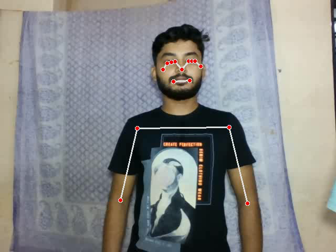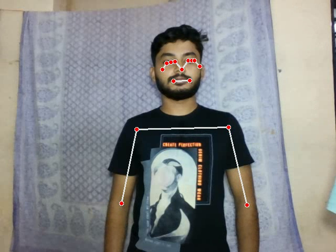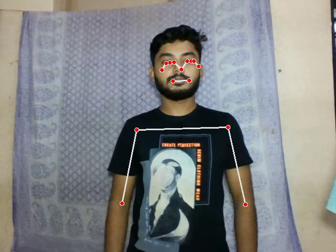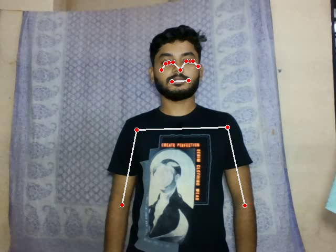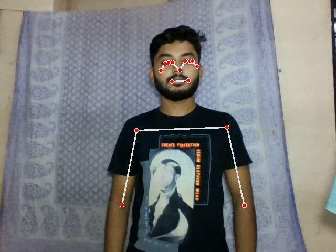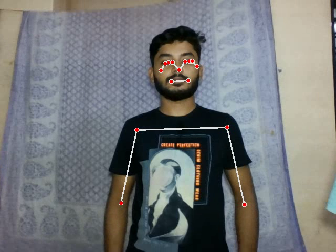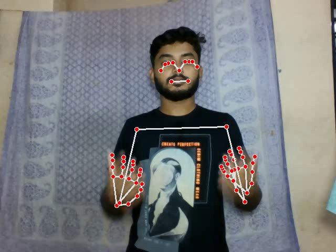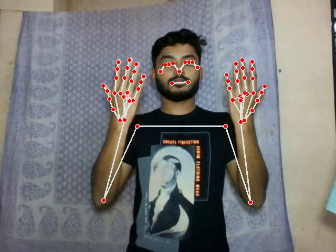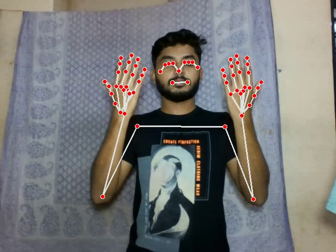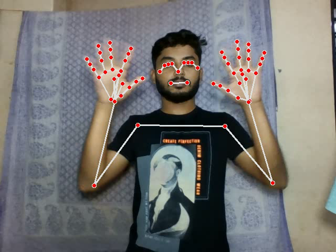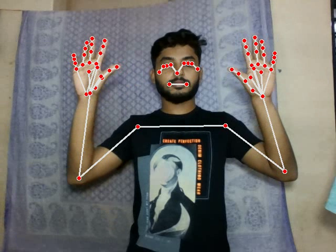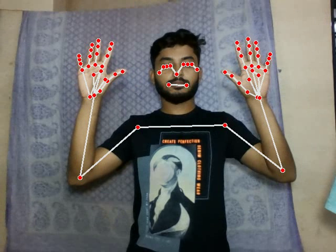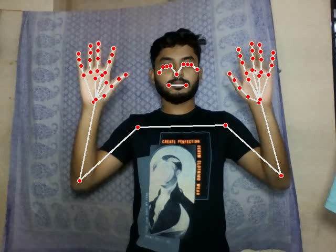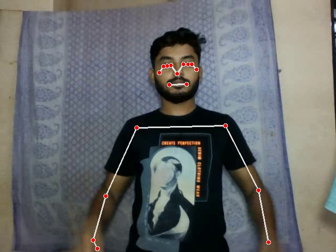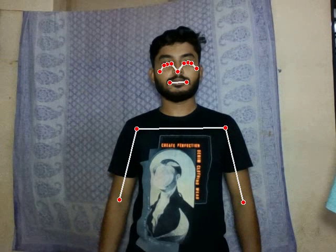do not want